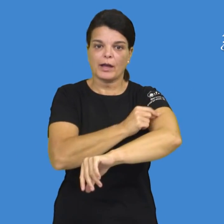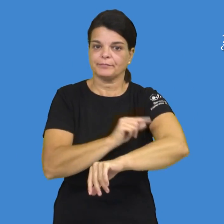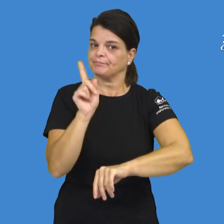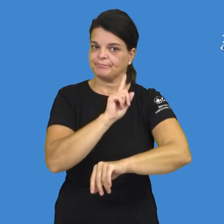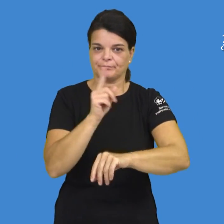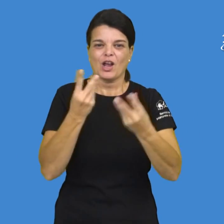no